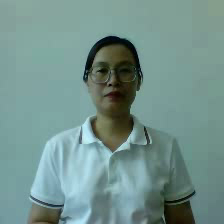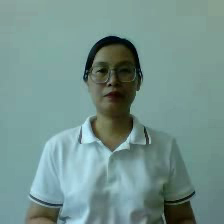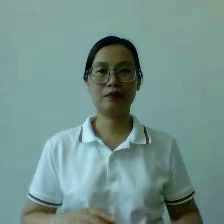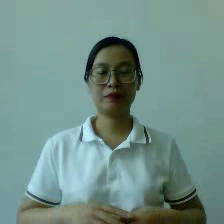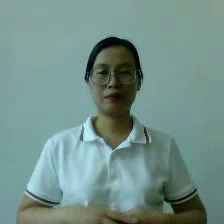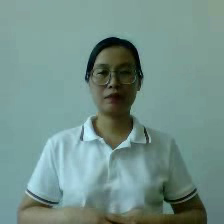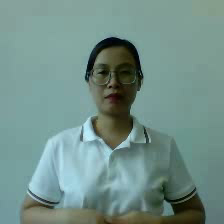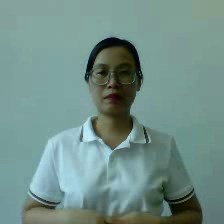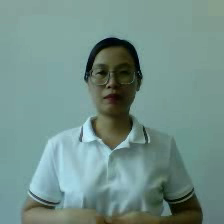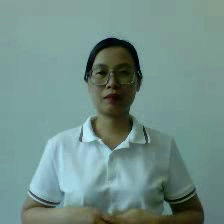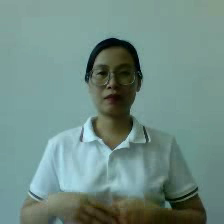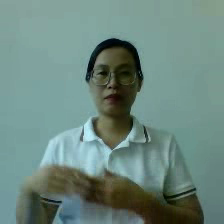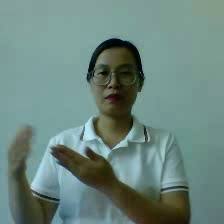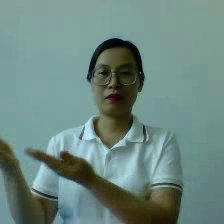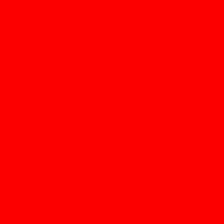Mời vào